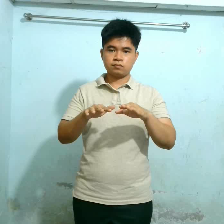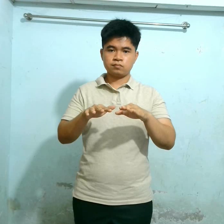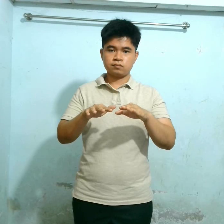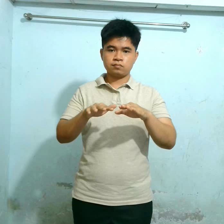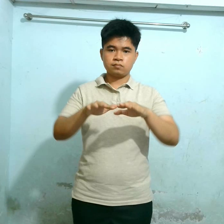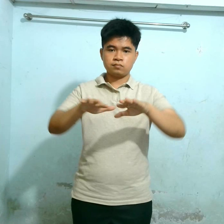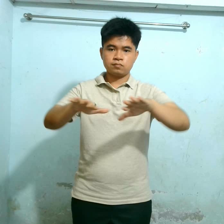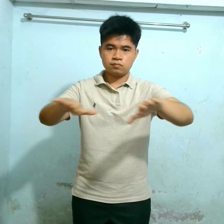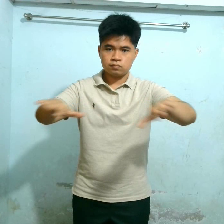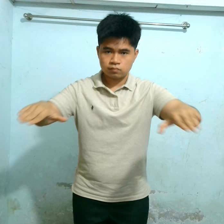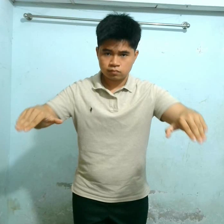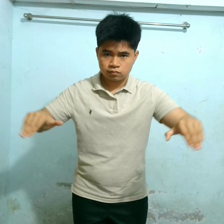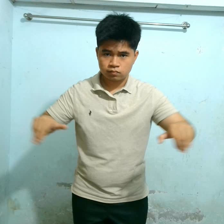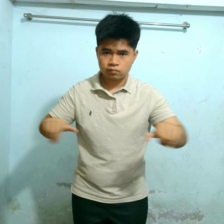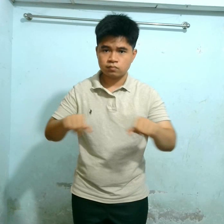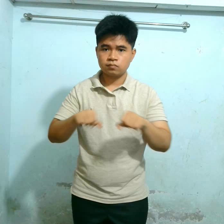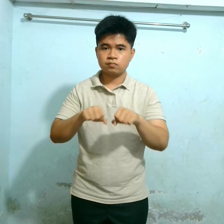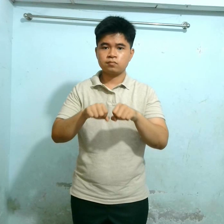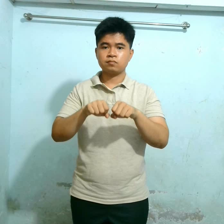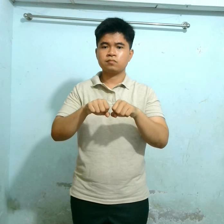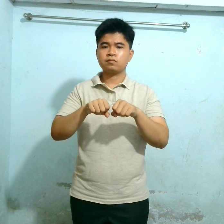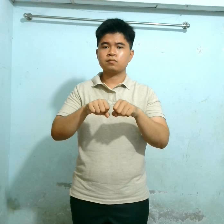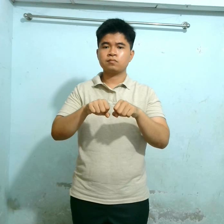boi